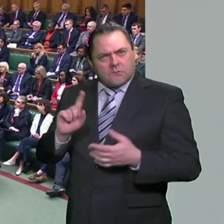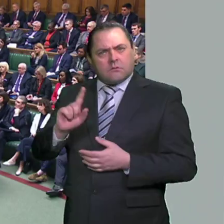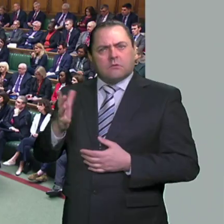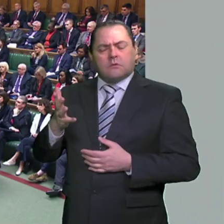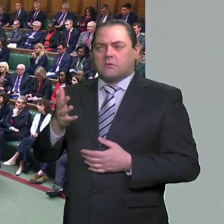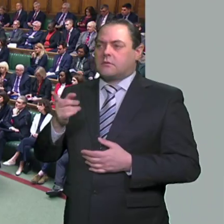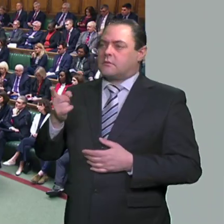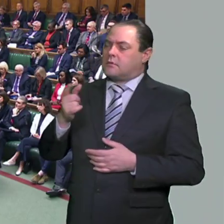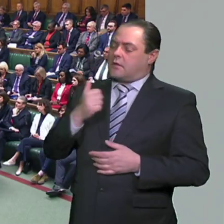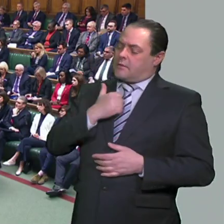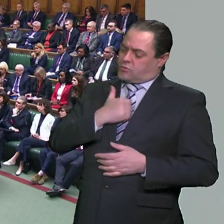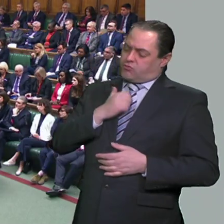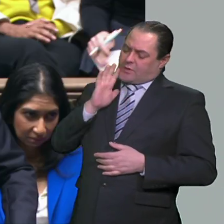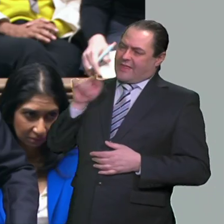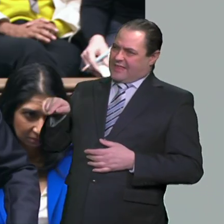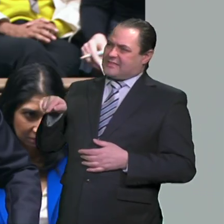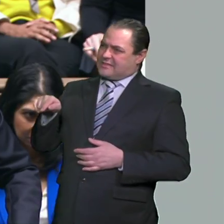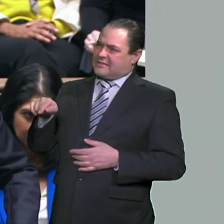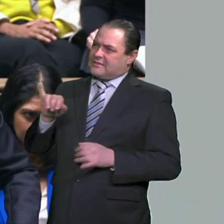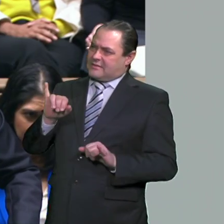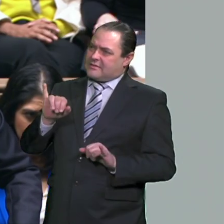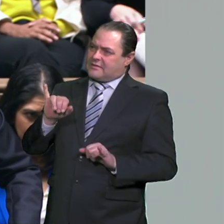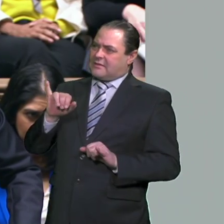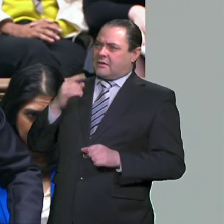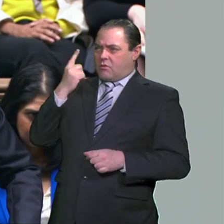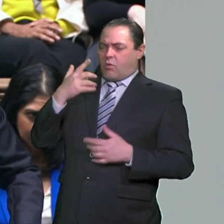I am very sorry to hear about the case that the honourable Gentleman raises.